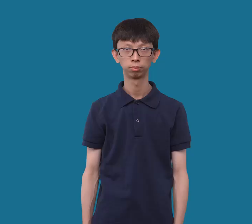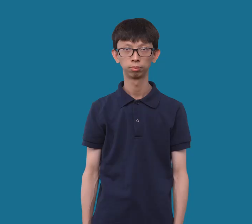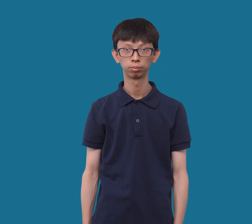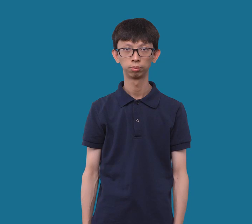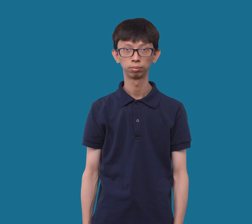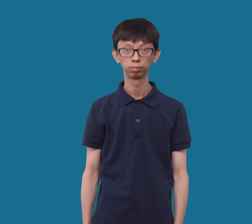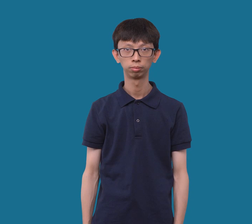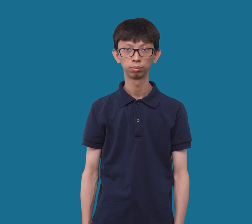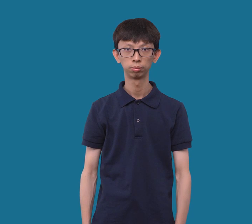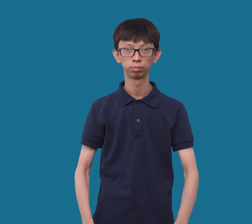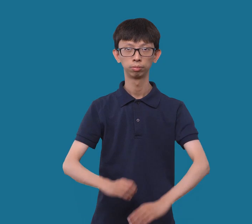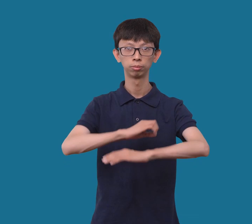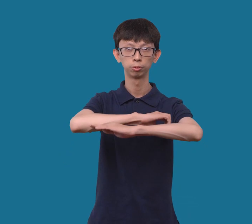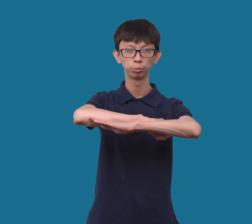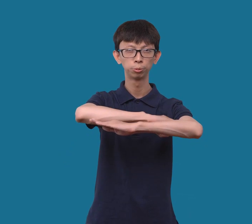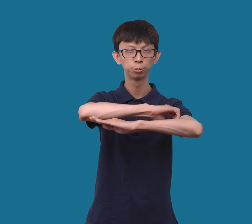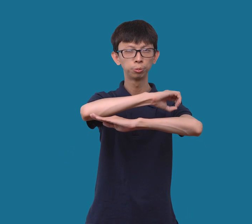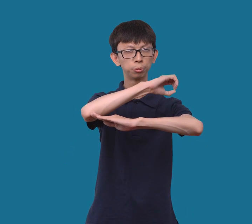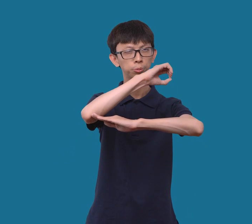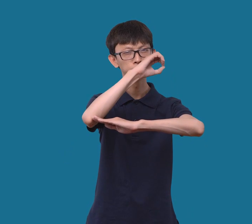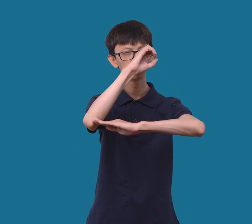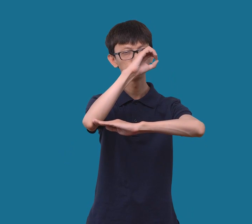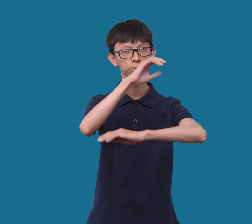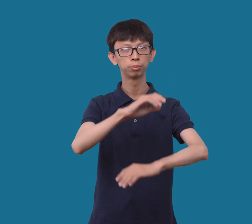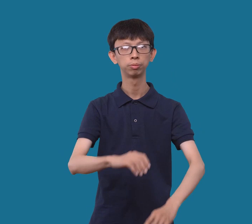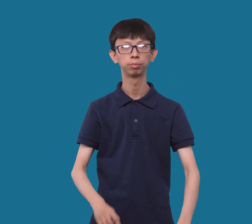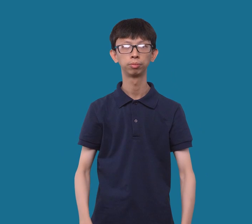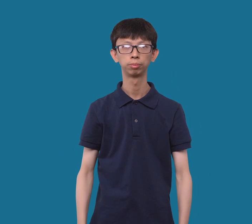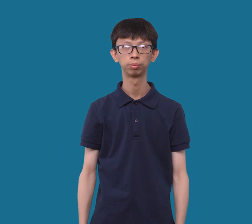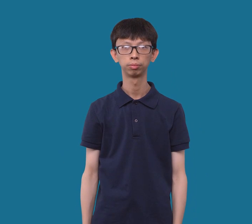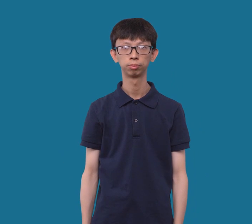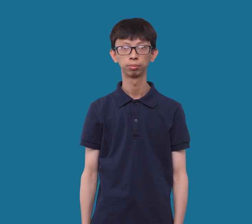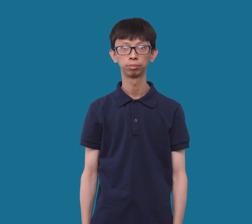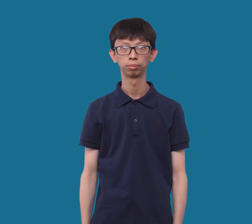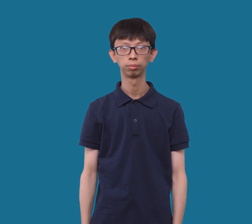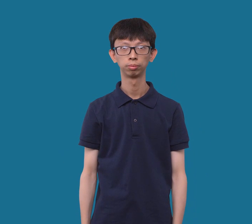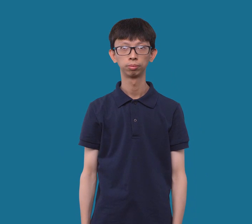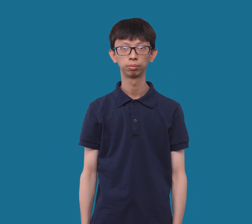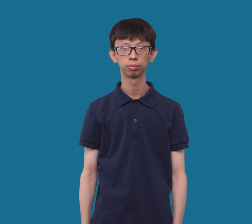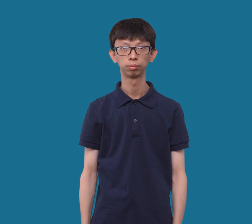bình minh